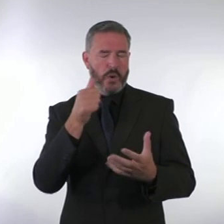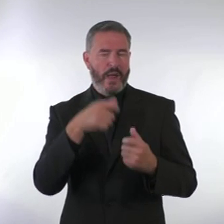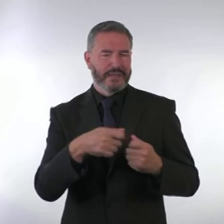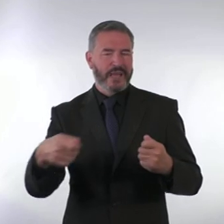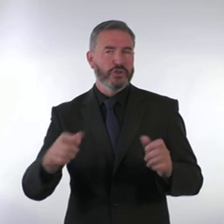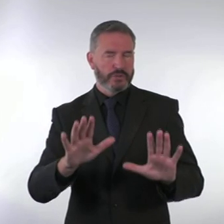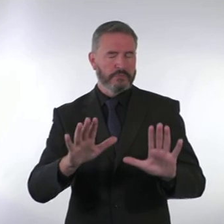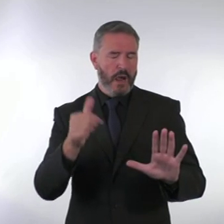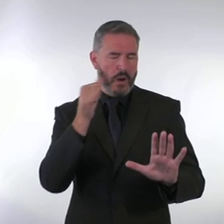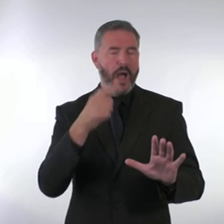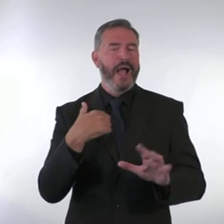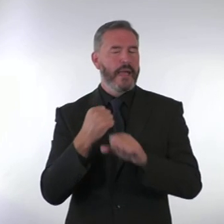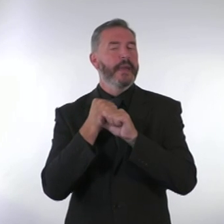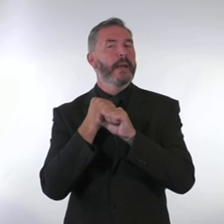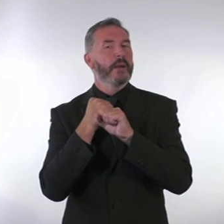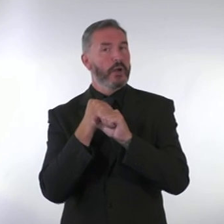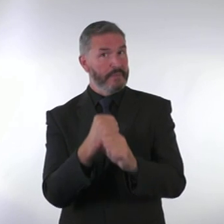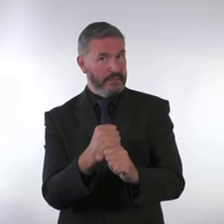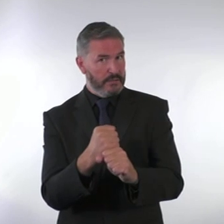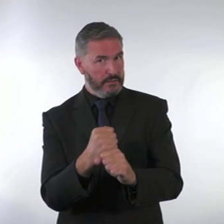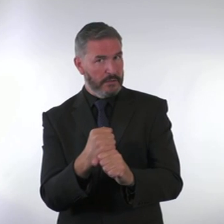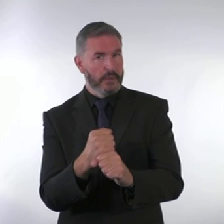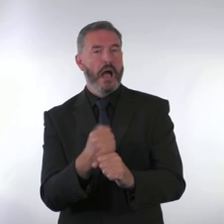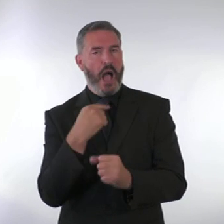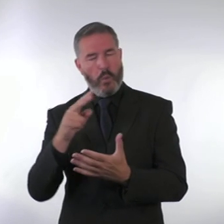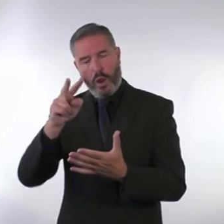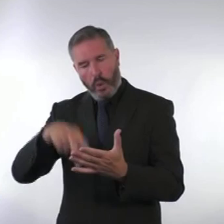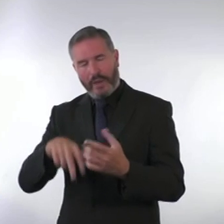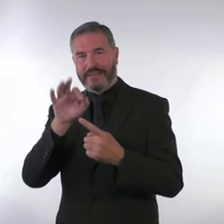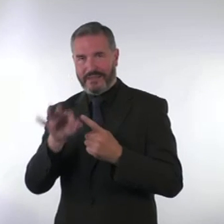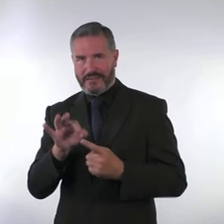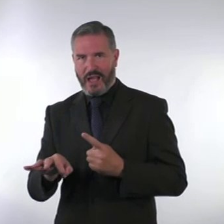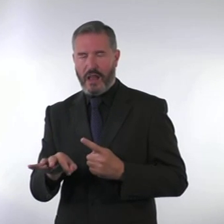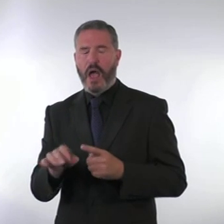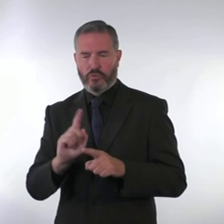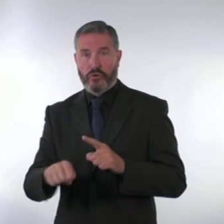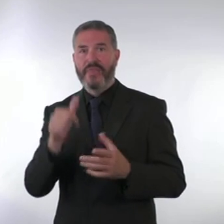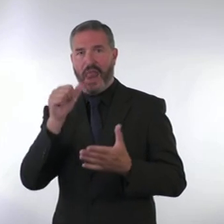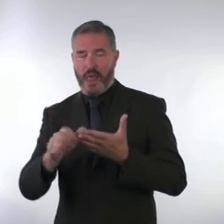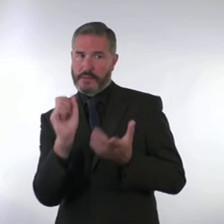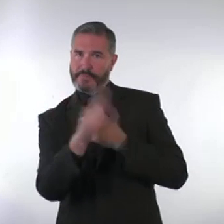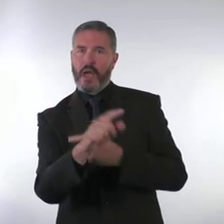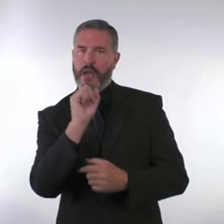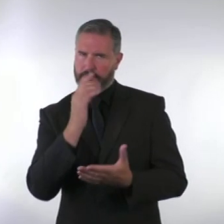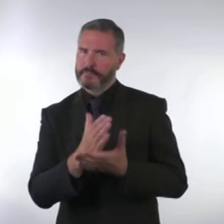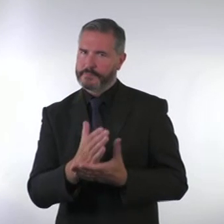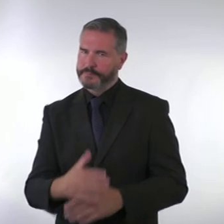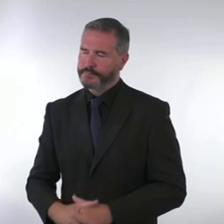I can certainly commit to him to look at it in detail and see what we can do, and I will write back to him.